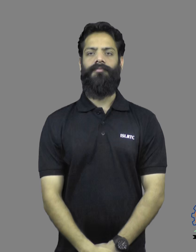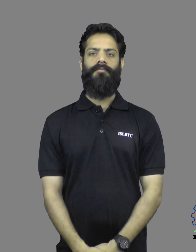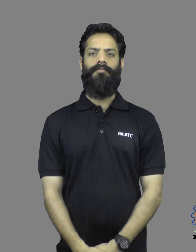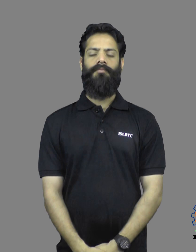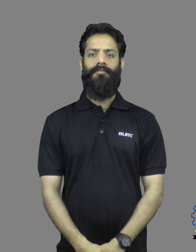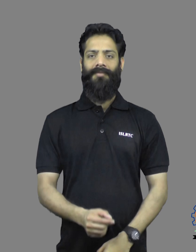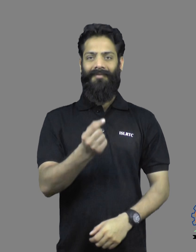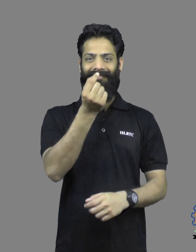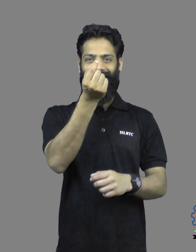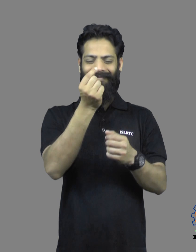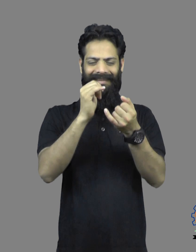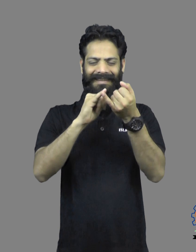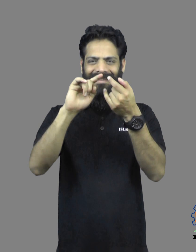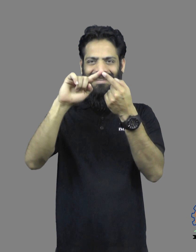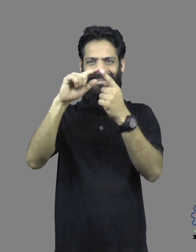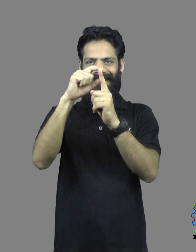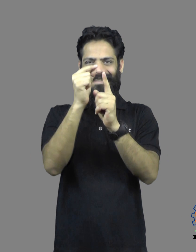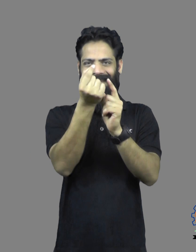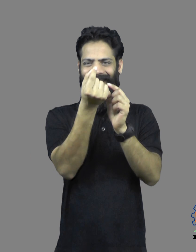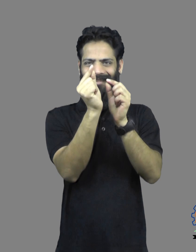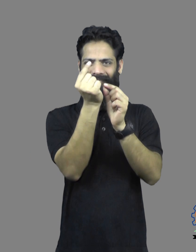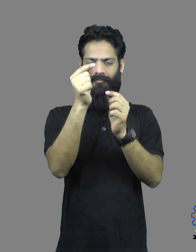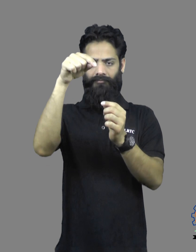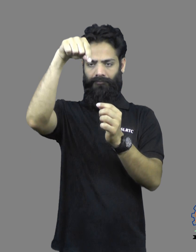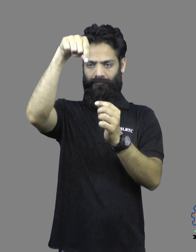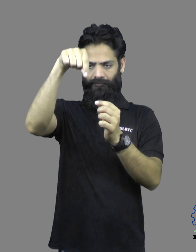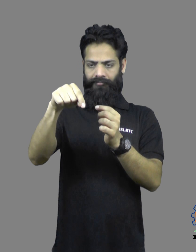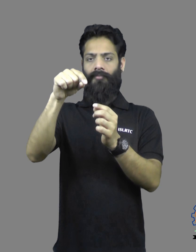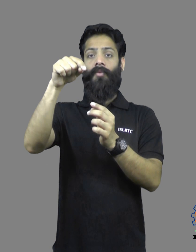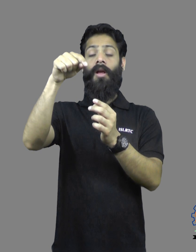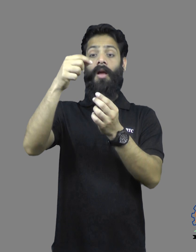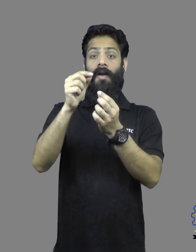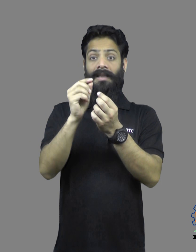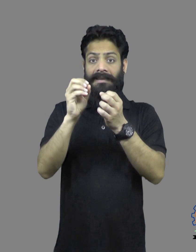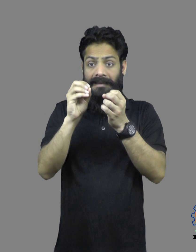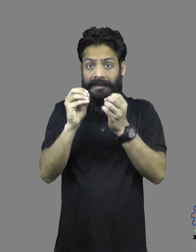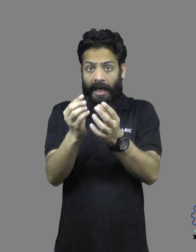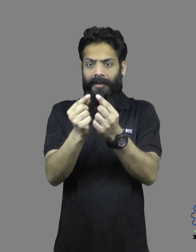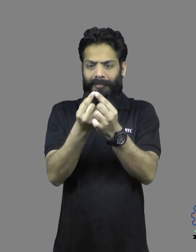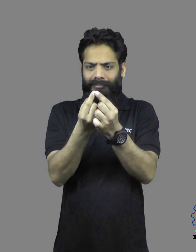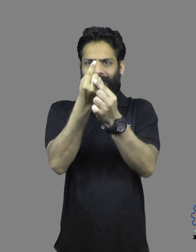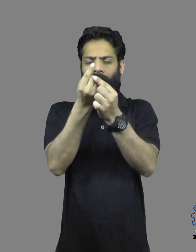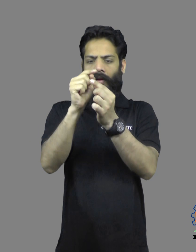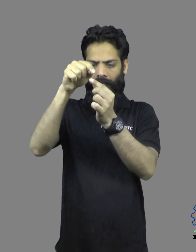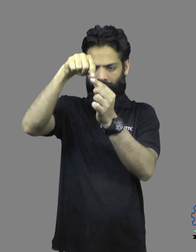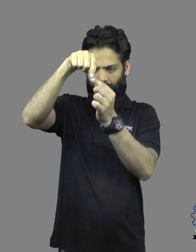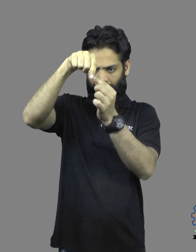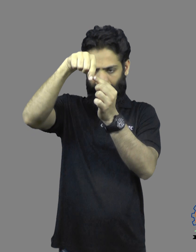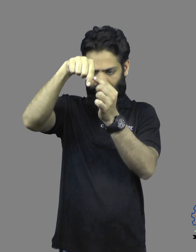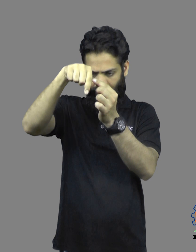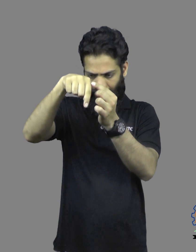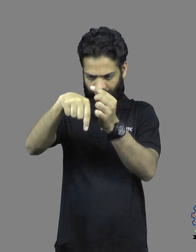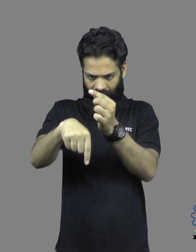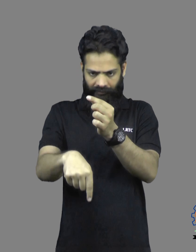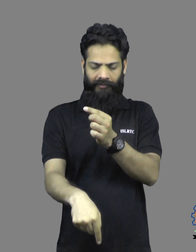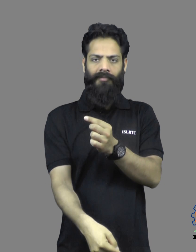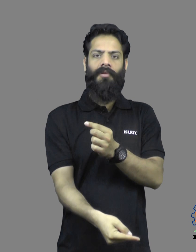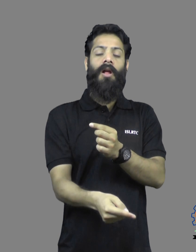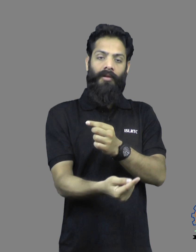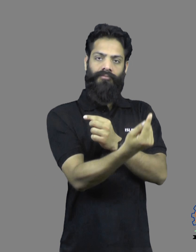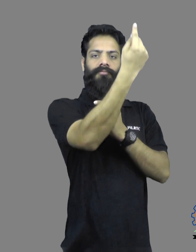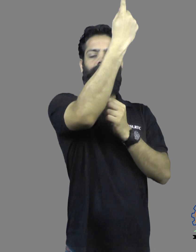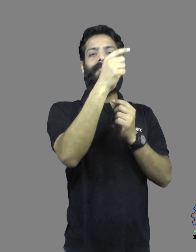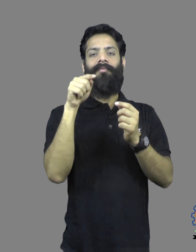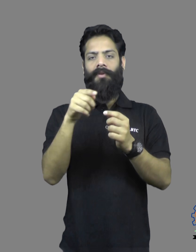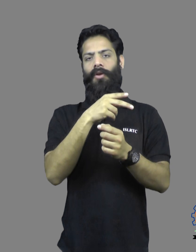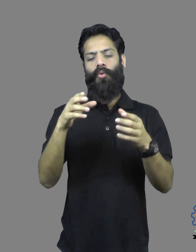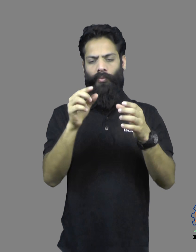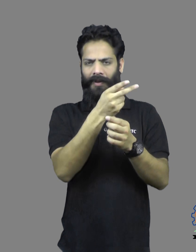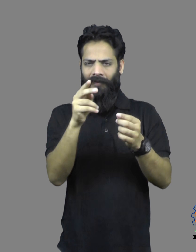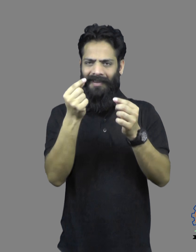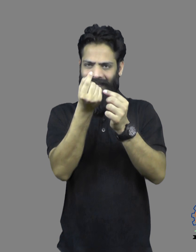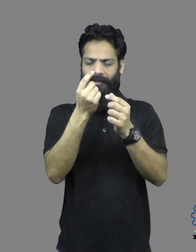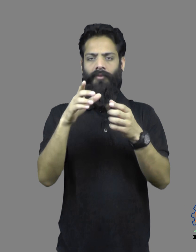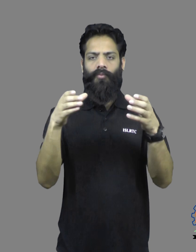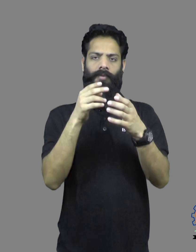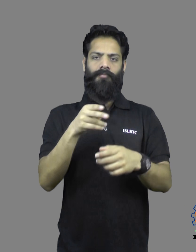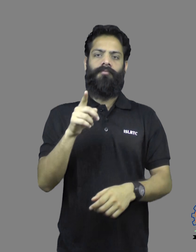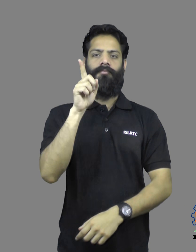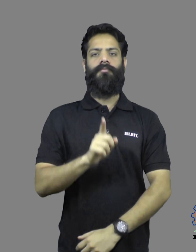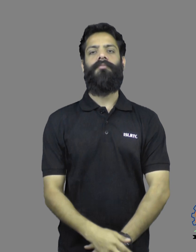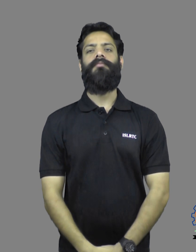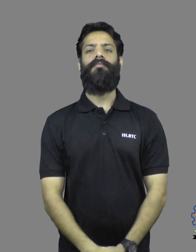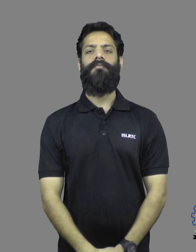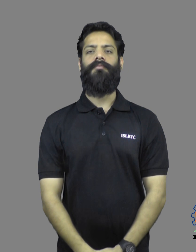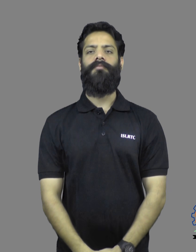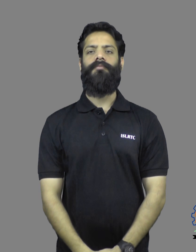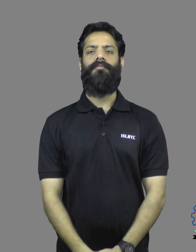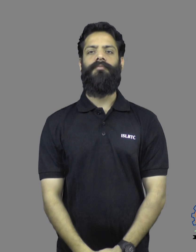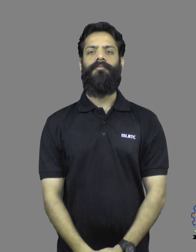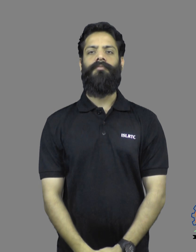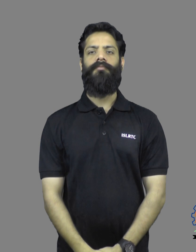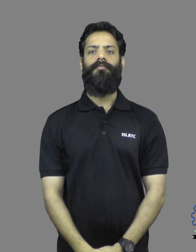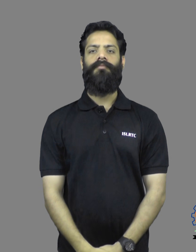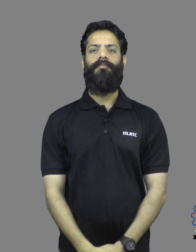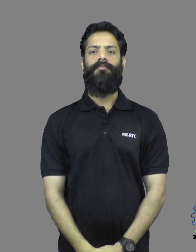Hypogeal